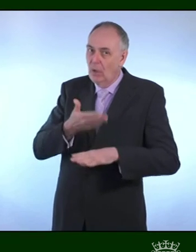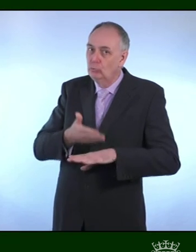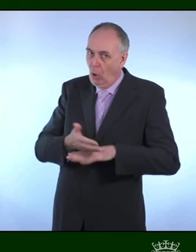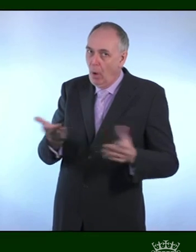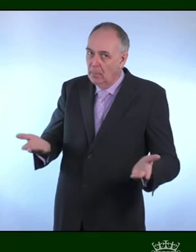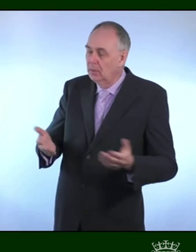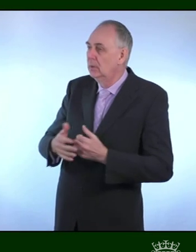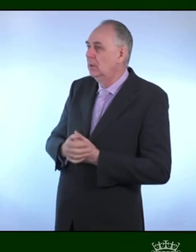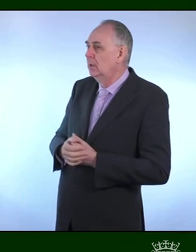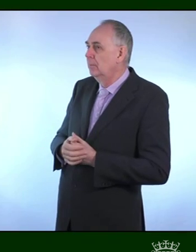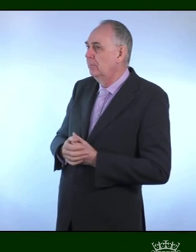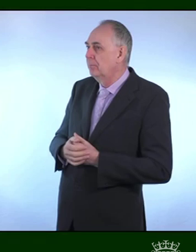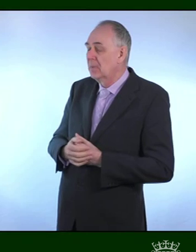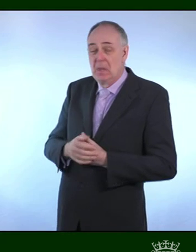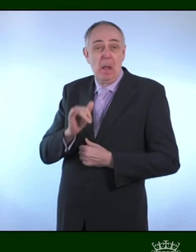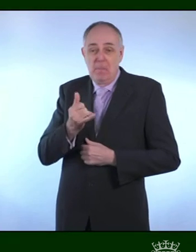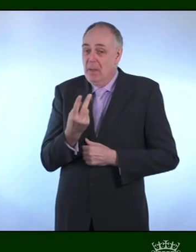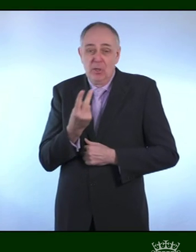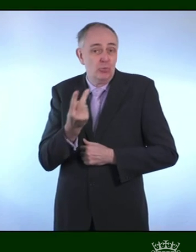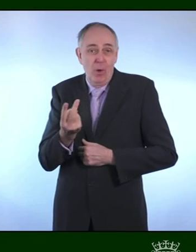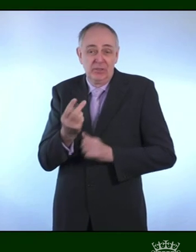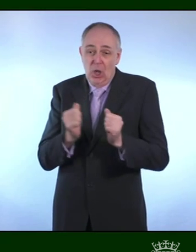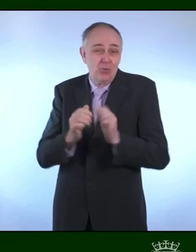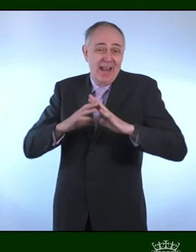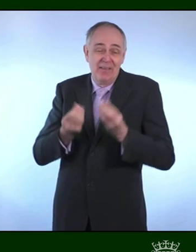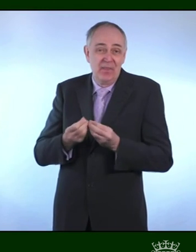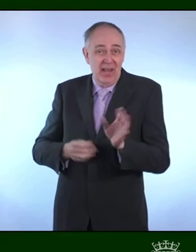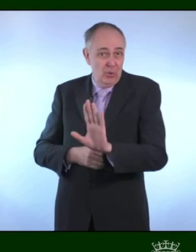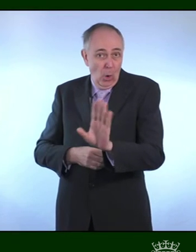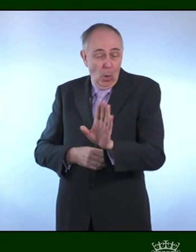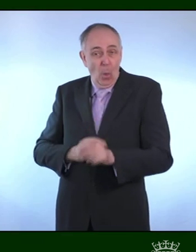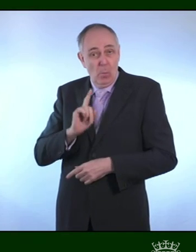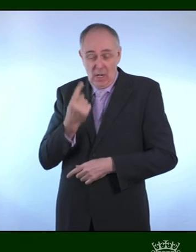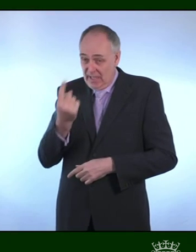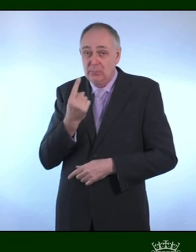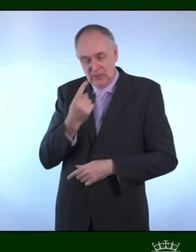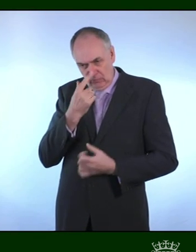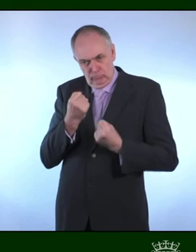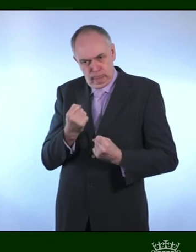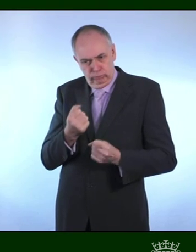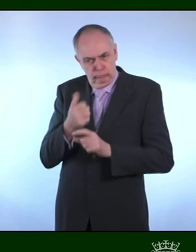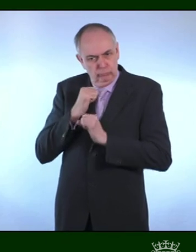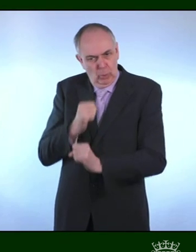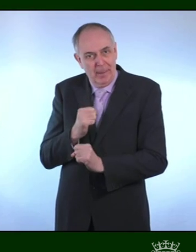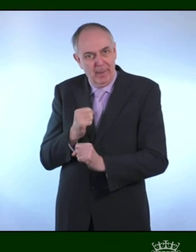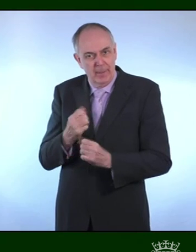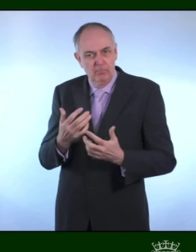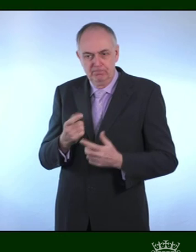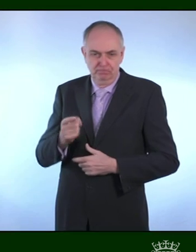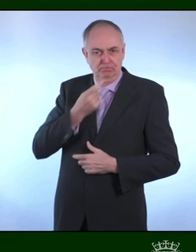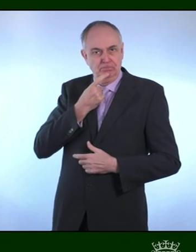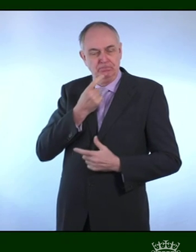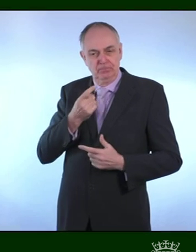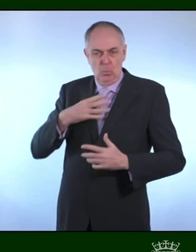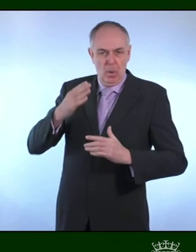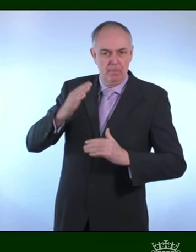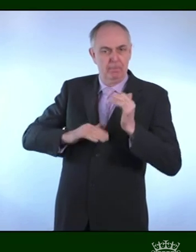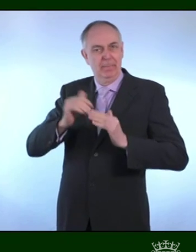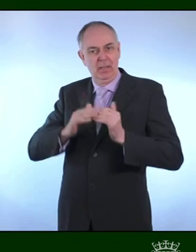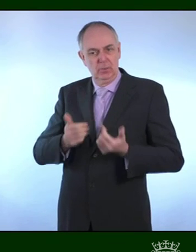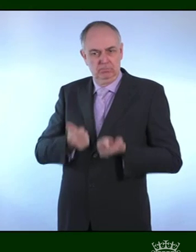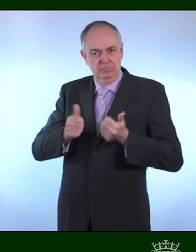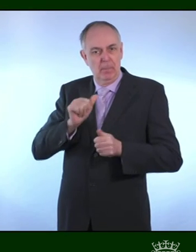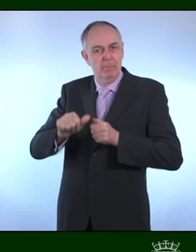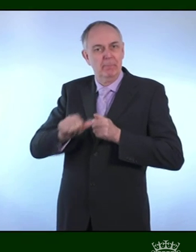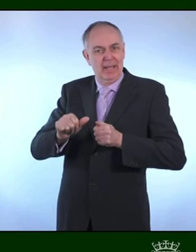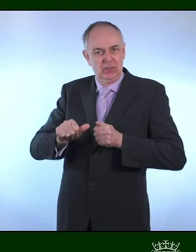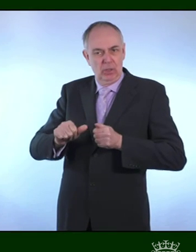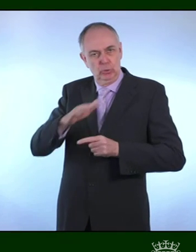We may not agree about everything, but no one can doubt his sincerity and his determination to build a better society.